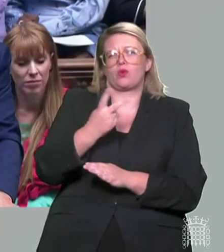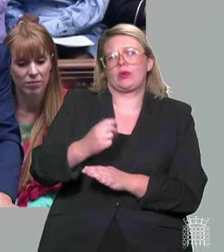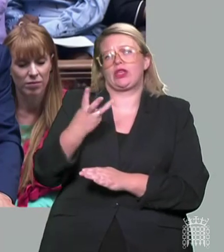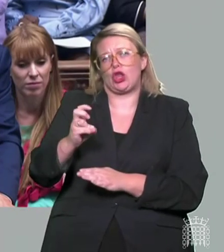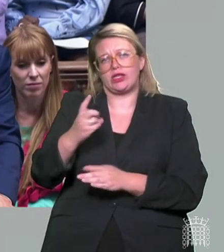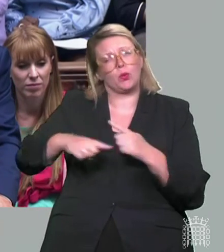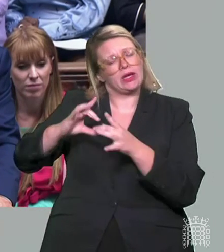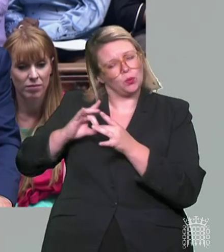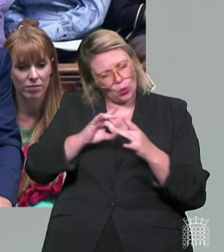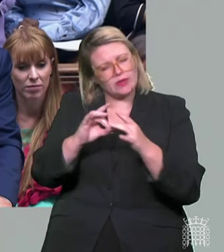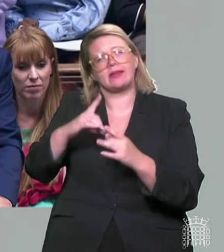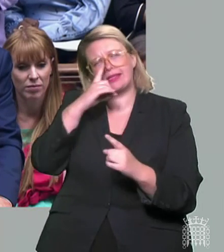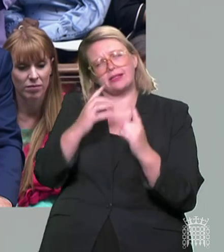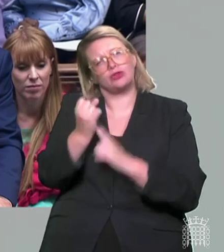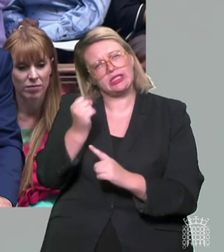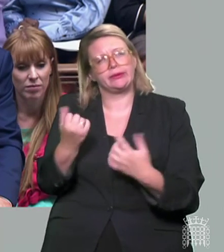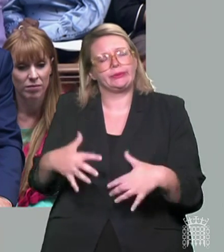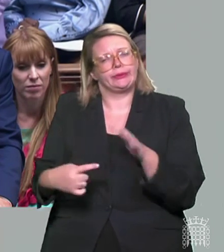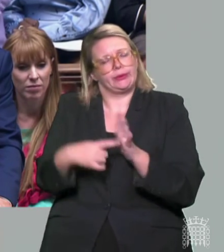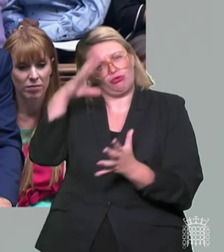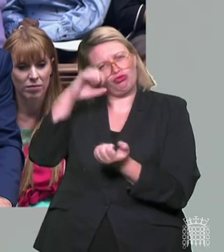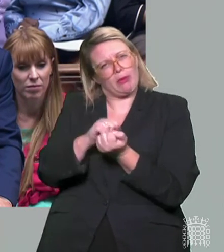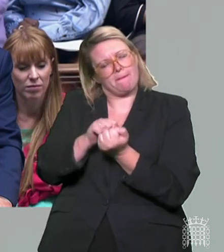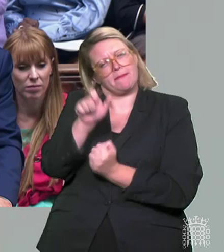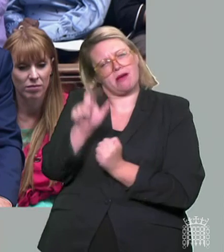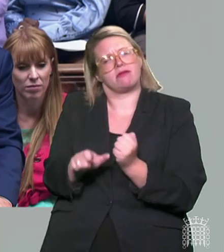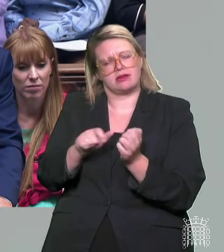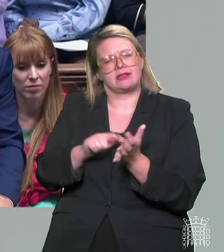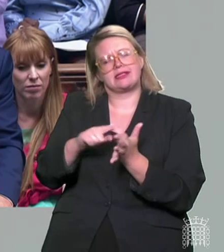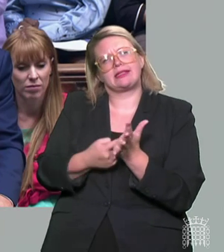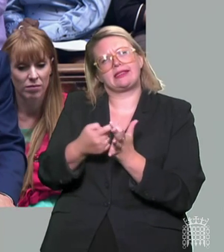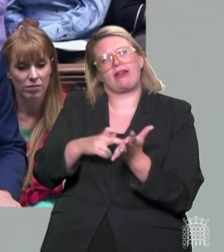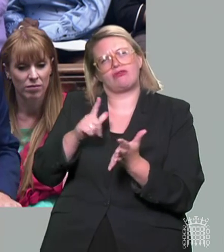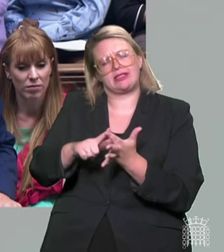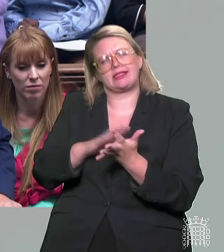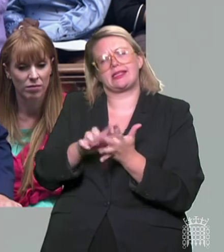Last week, a Government Minister was accused of sexually assaulting a young man.